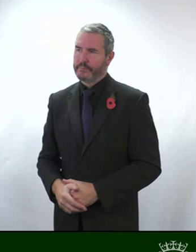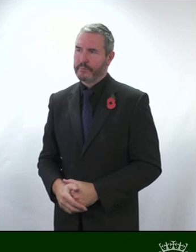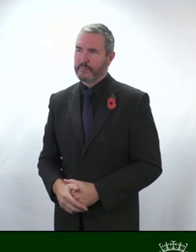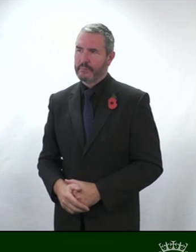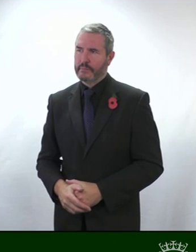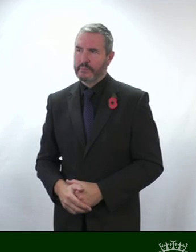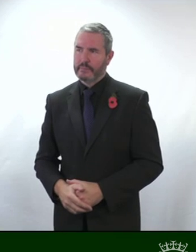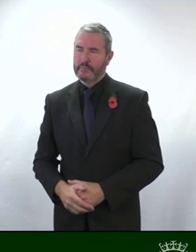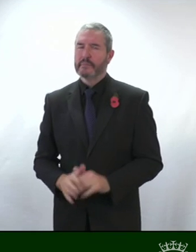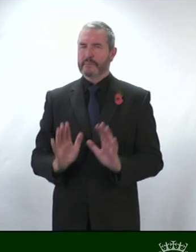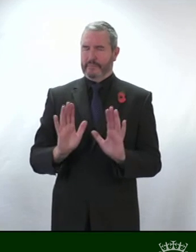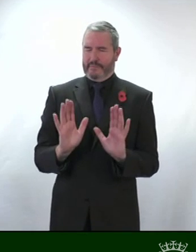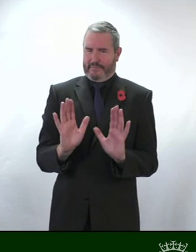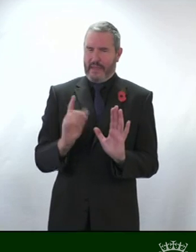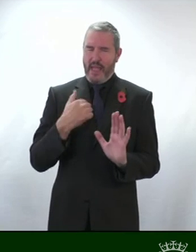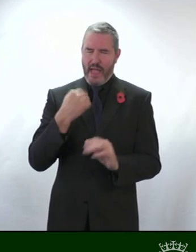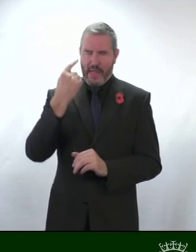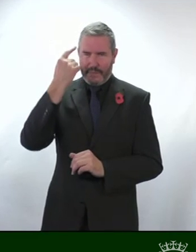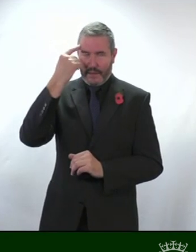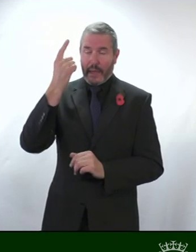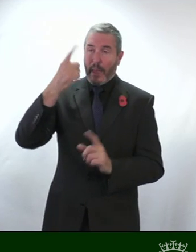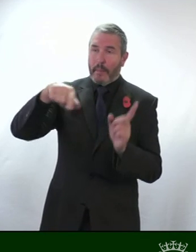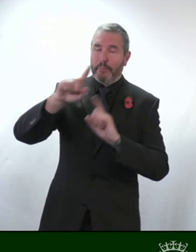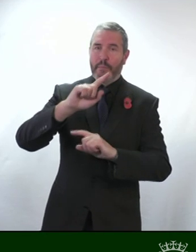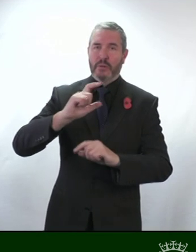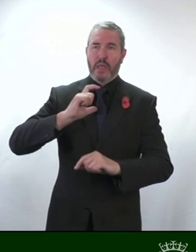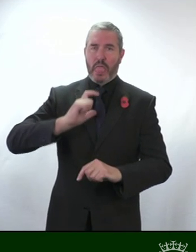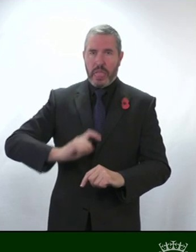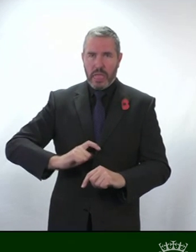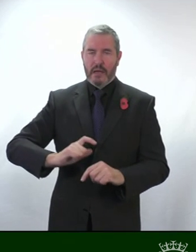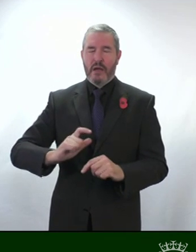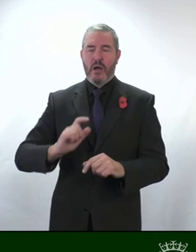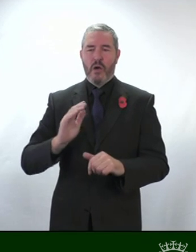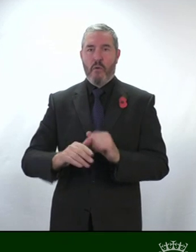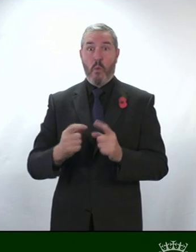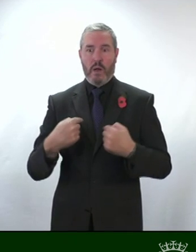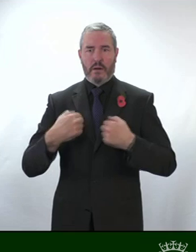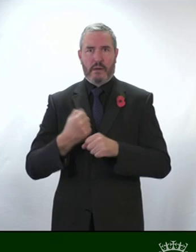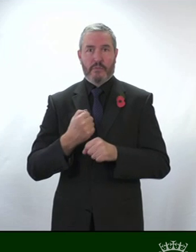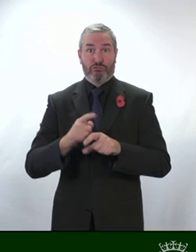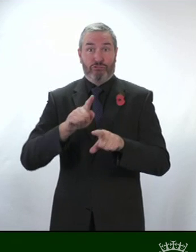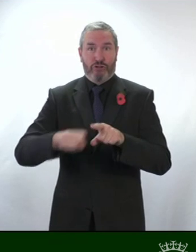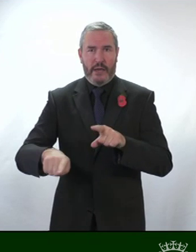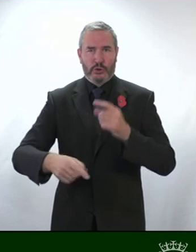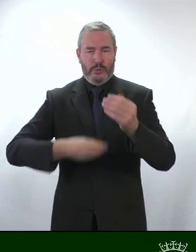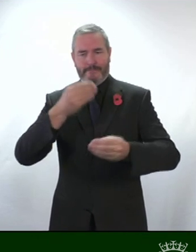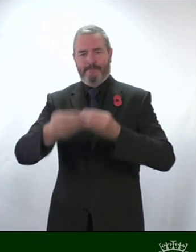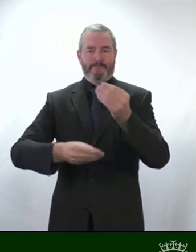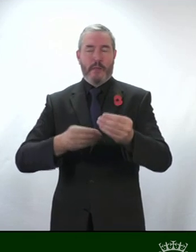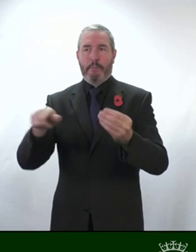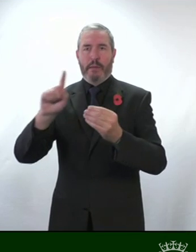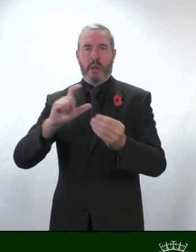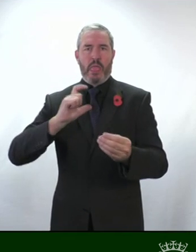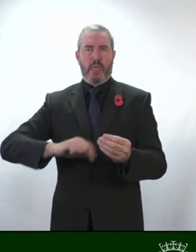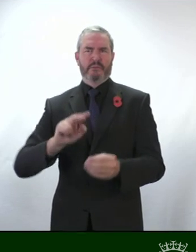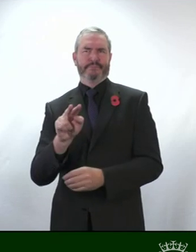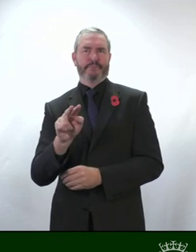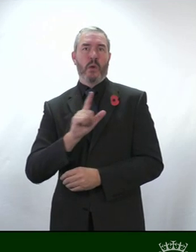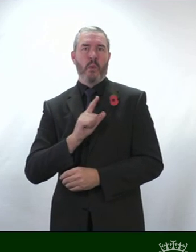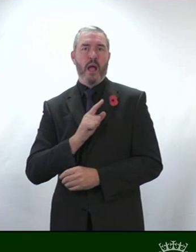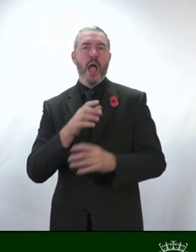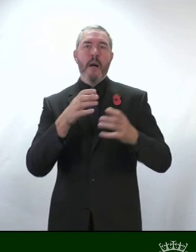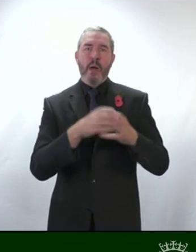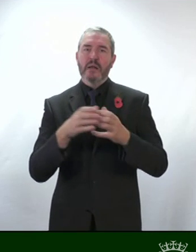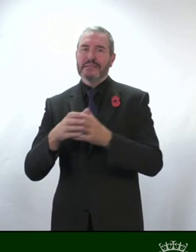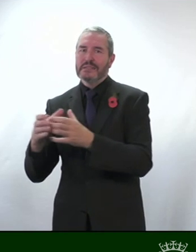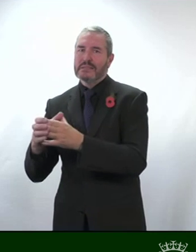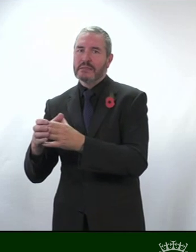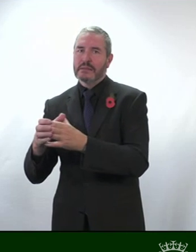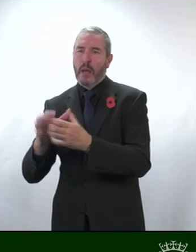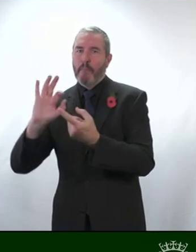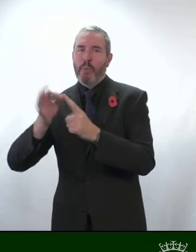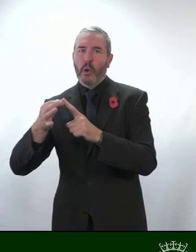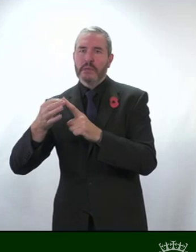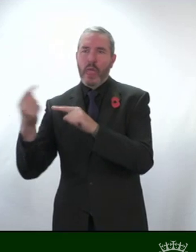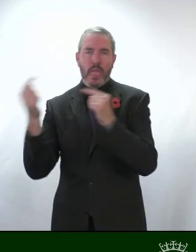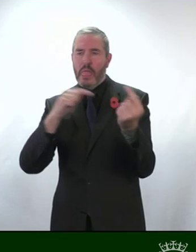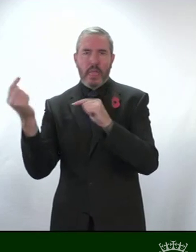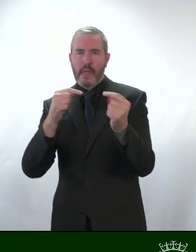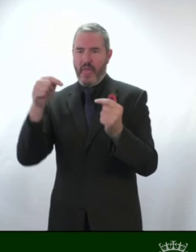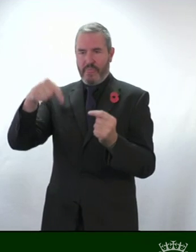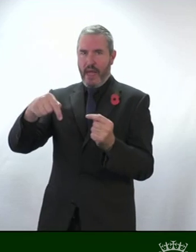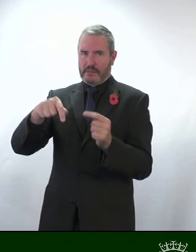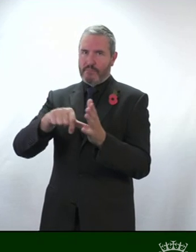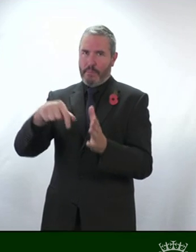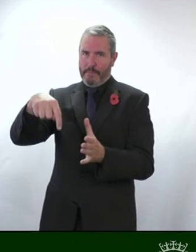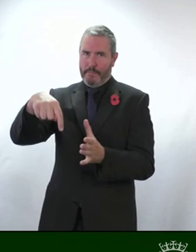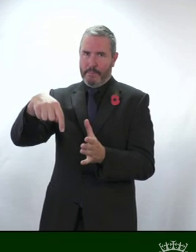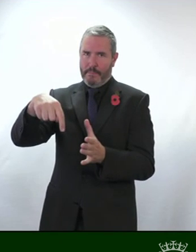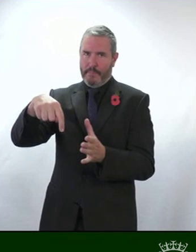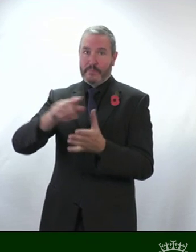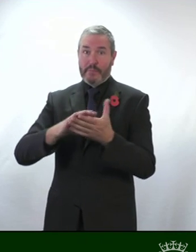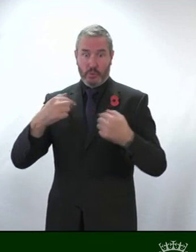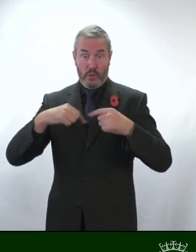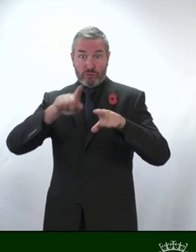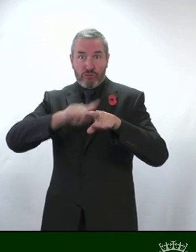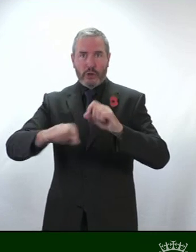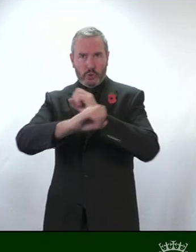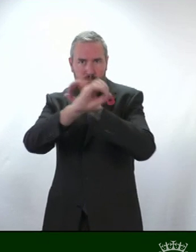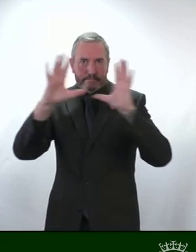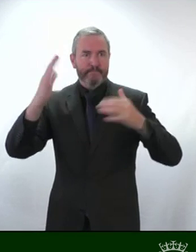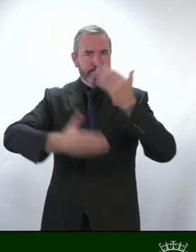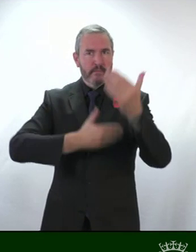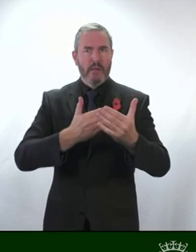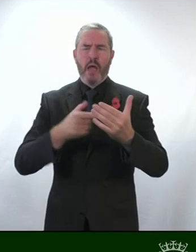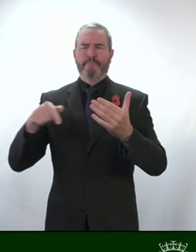What has possibly undermined people’s confidence in, and understanding of, what the Government are trying to do is the constant party political point-scoring, and the attempts by the Labour party and the hon.